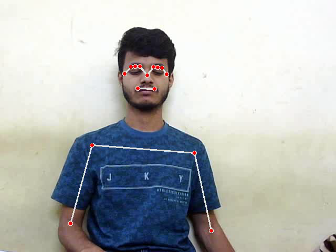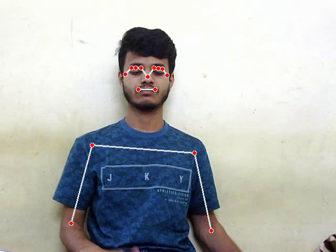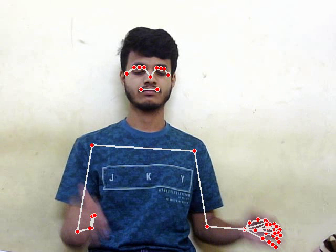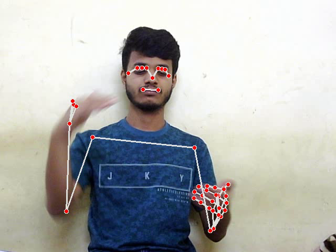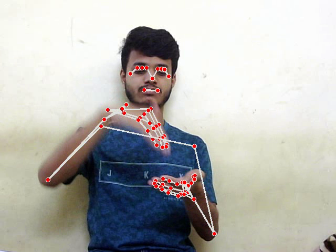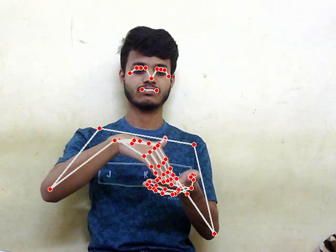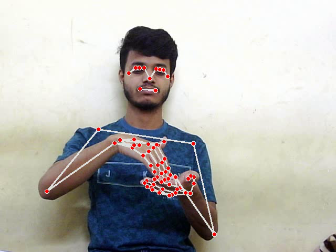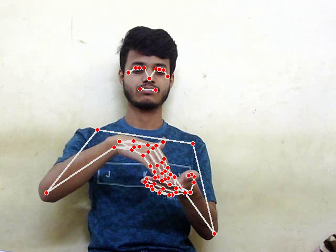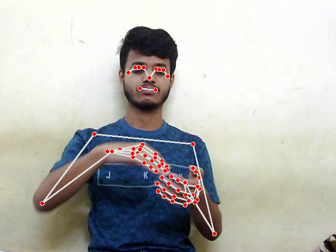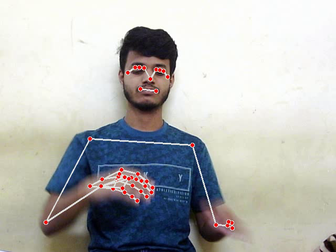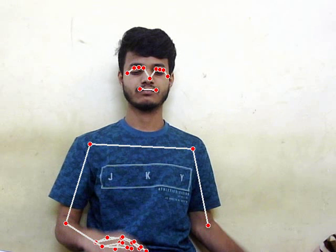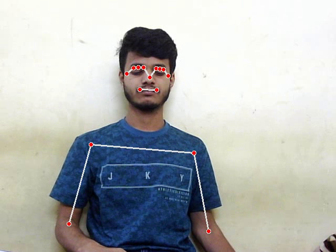again